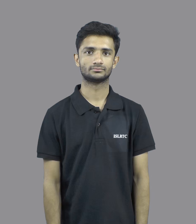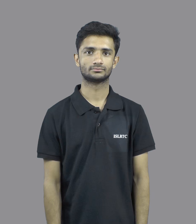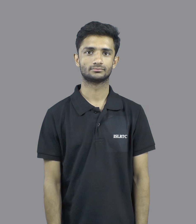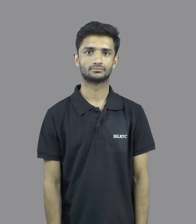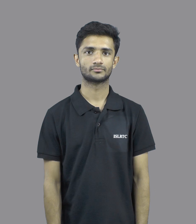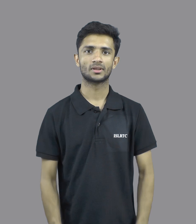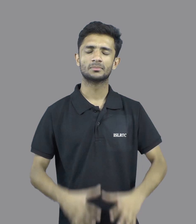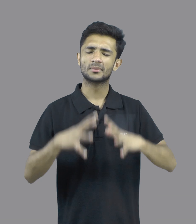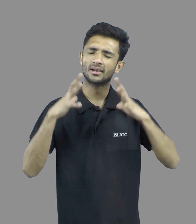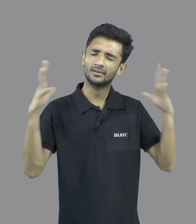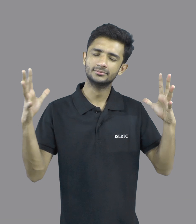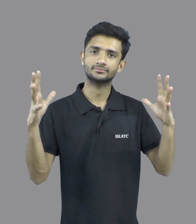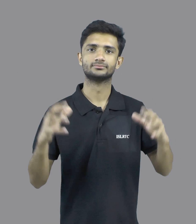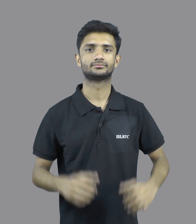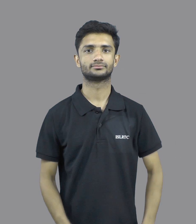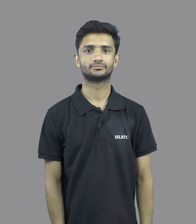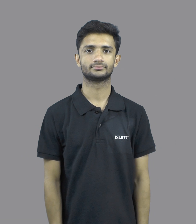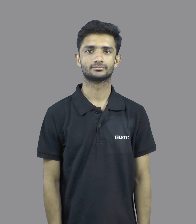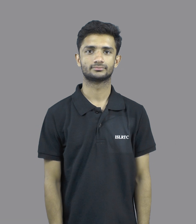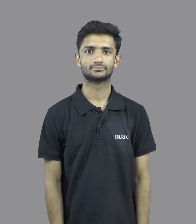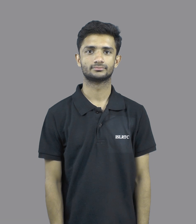Very